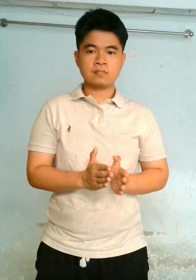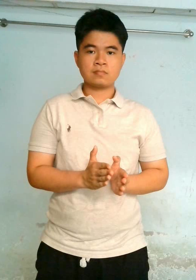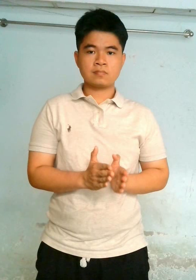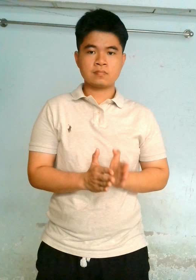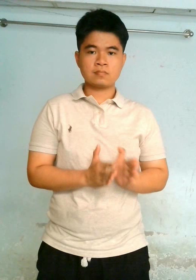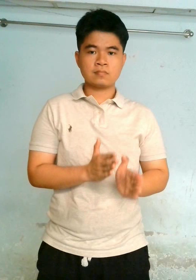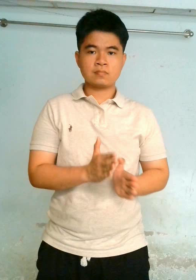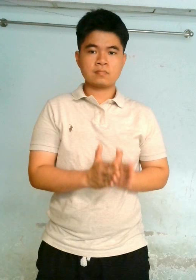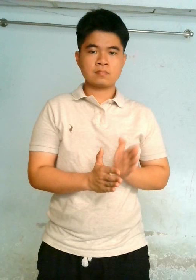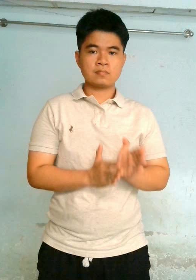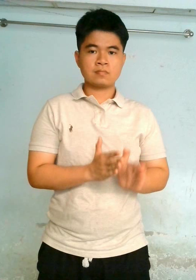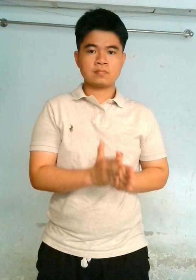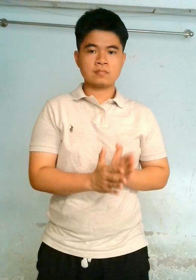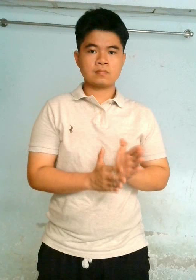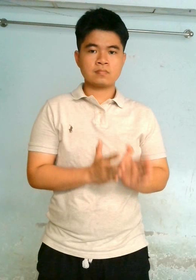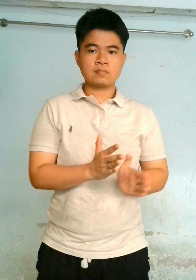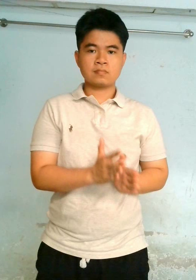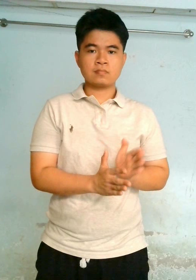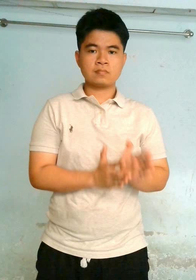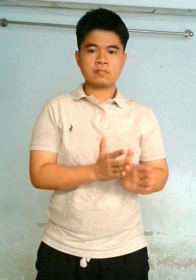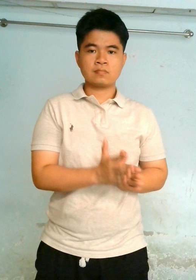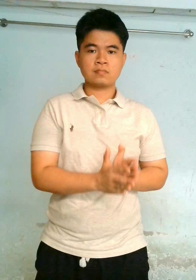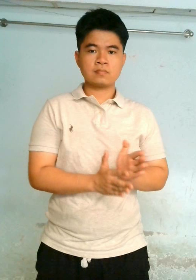ngon ngu ki hieu